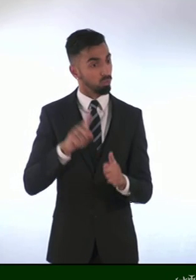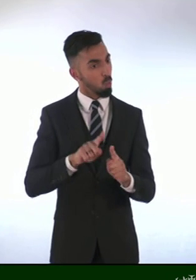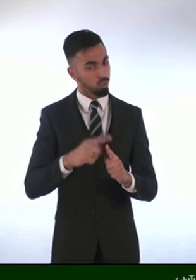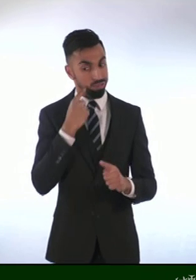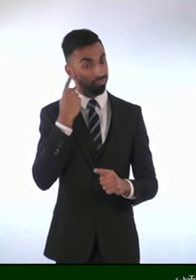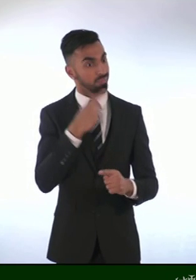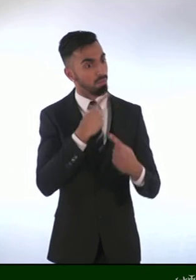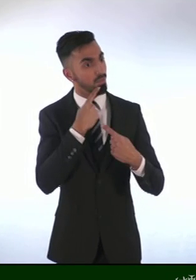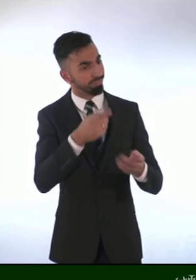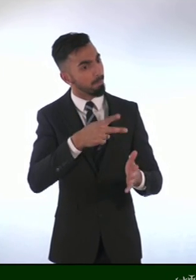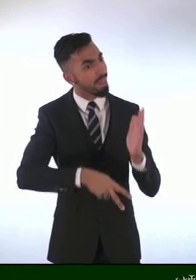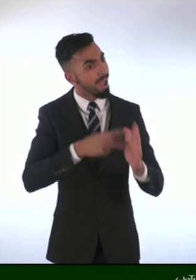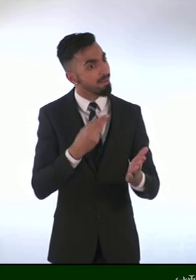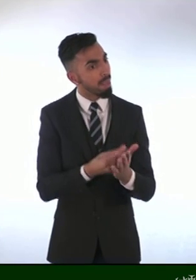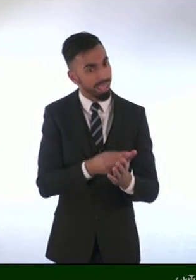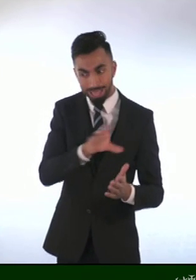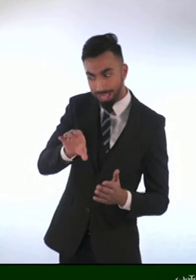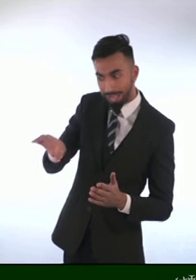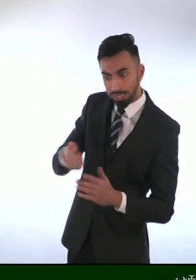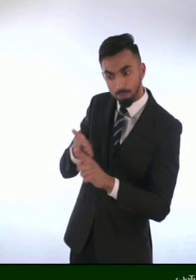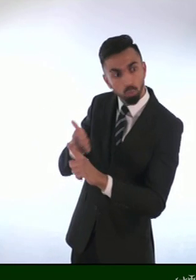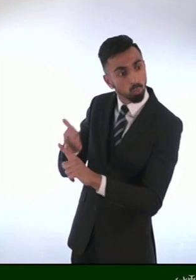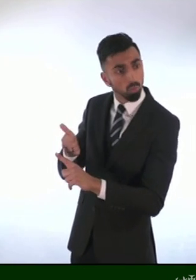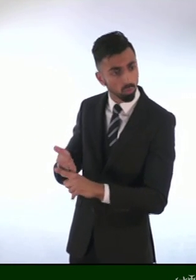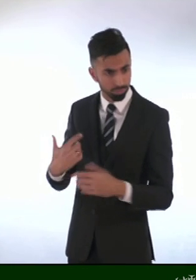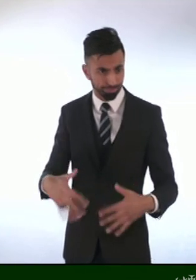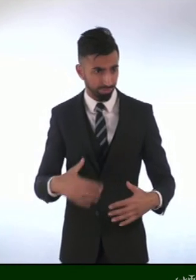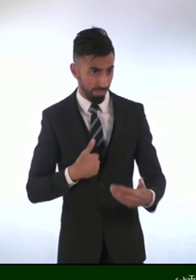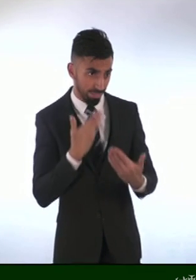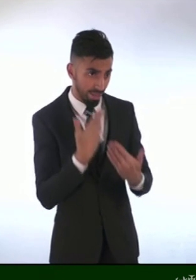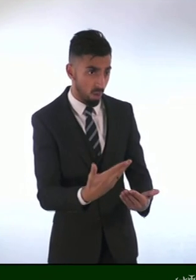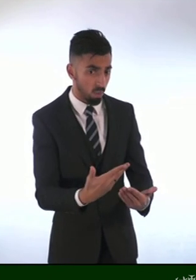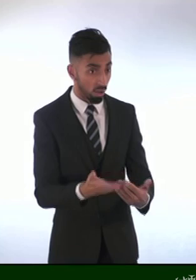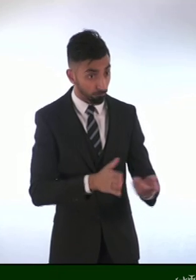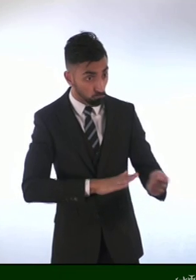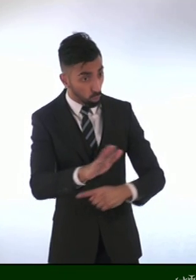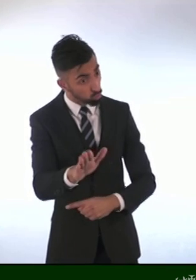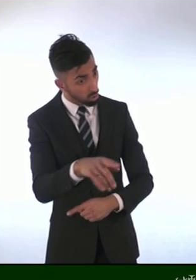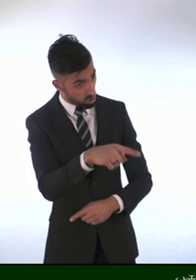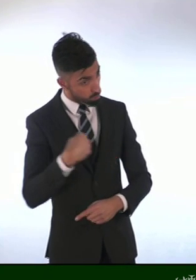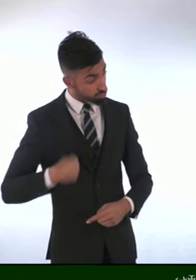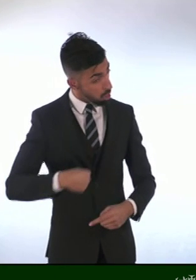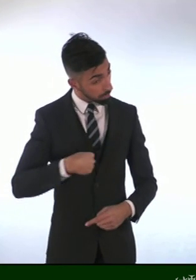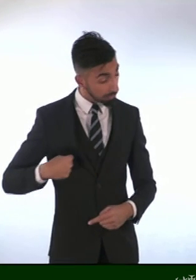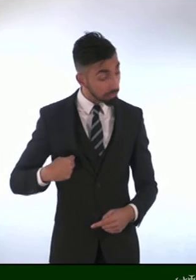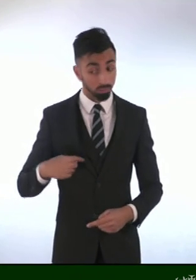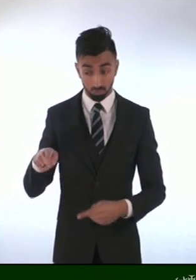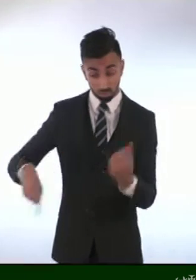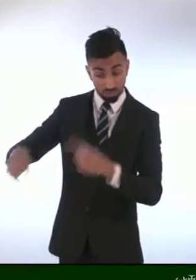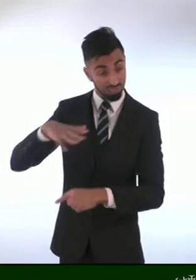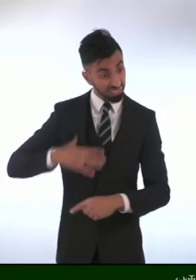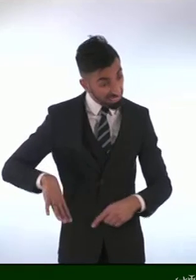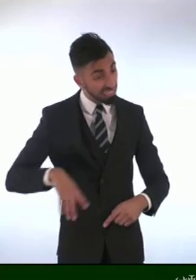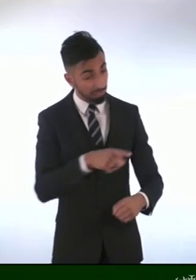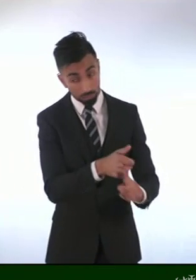Will the Prime Minister commit to doing whatever it takes to support our SMEs, so that once we get through this challenge our high streets can buzz once again?